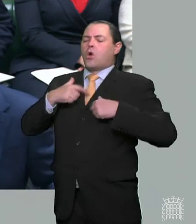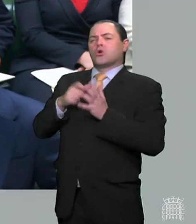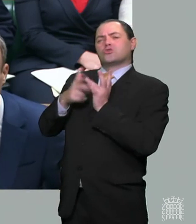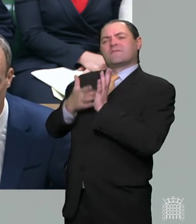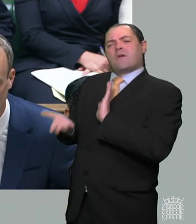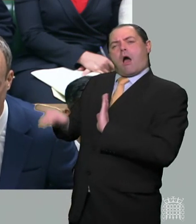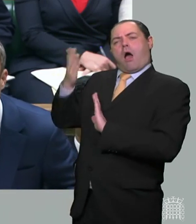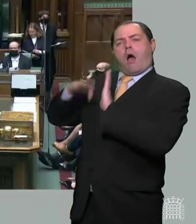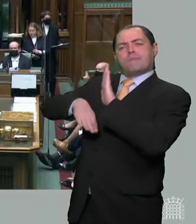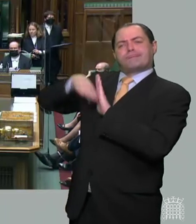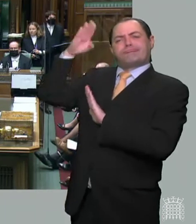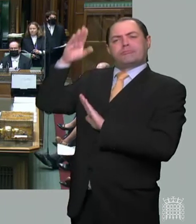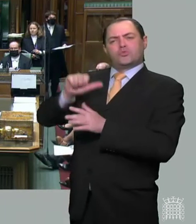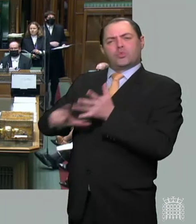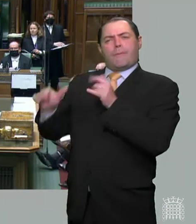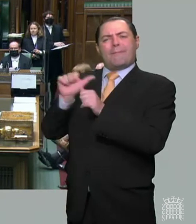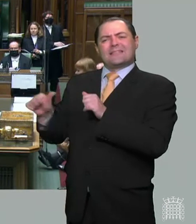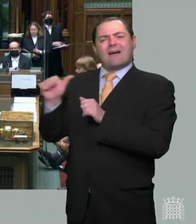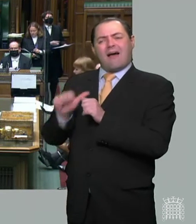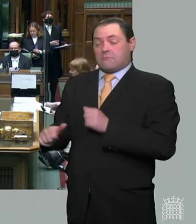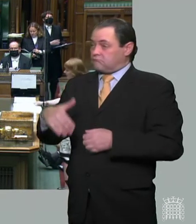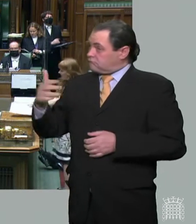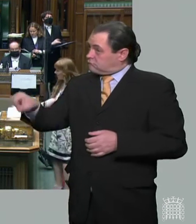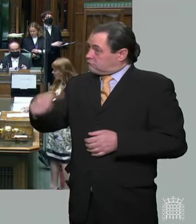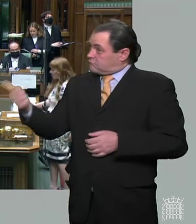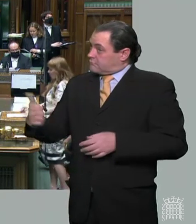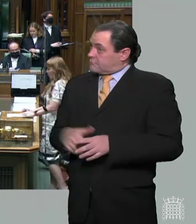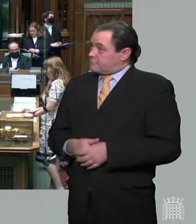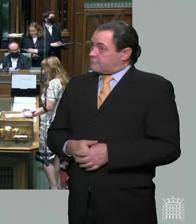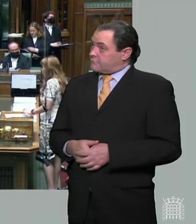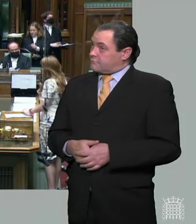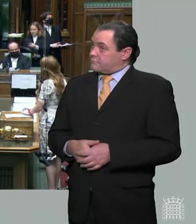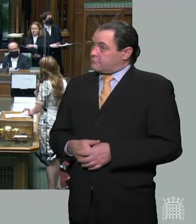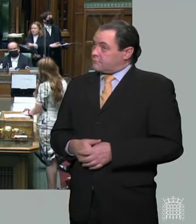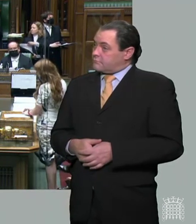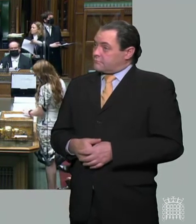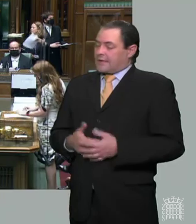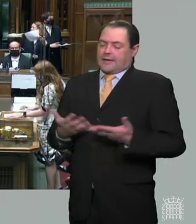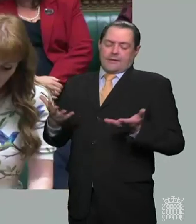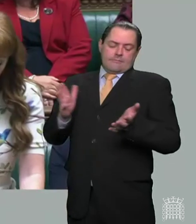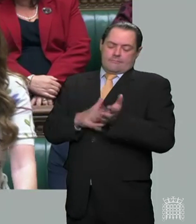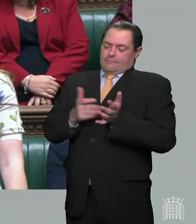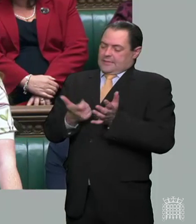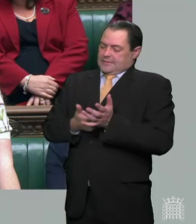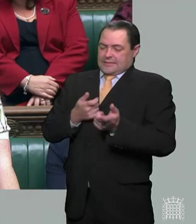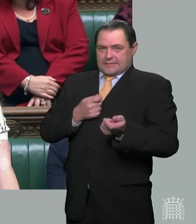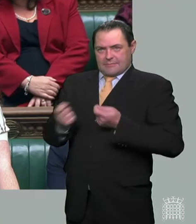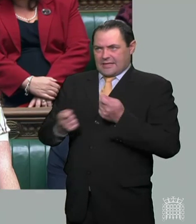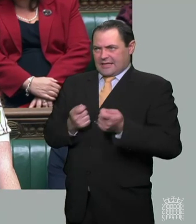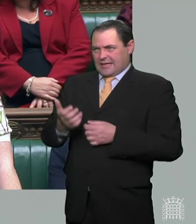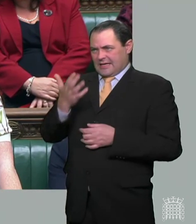The right honourable Lady is right: Labour talks down to working people. Under the Conservatives, they get to rise up and fulfil their potential.